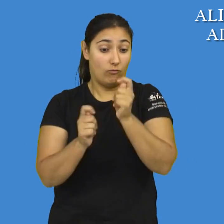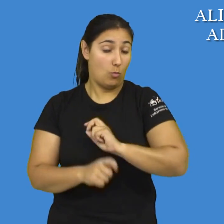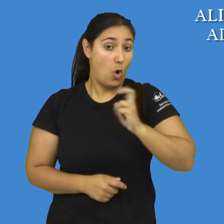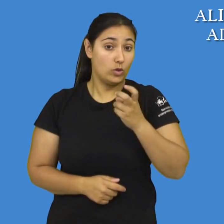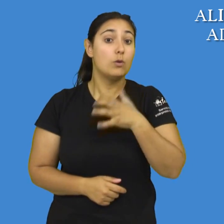otro